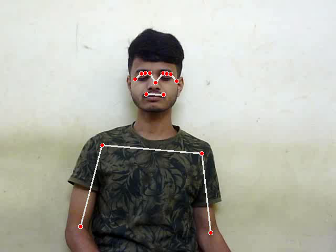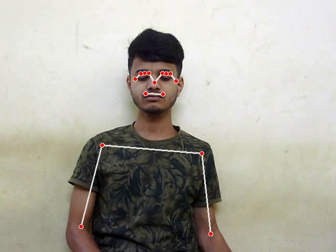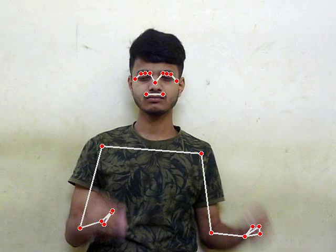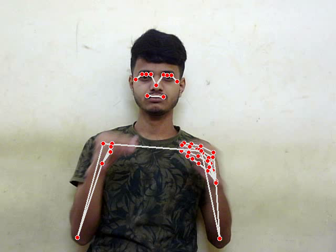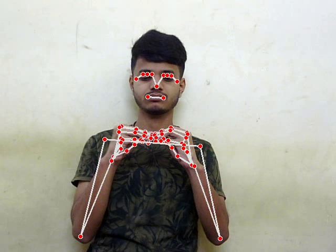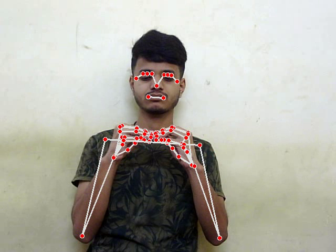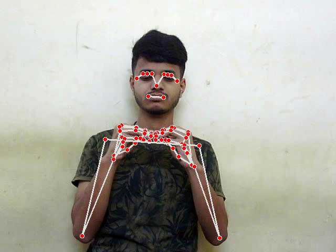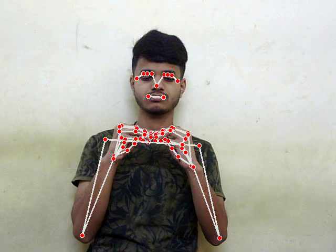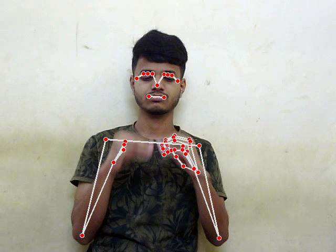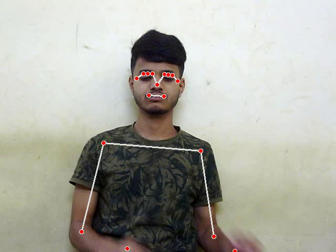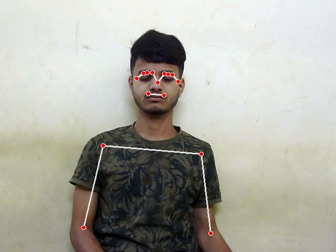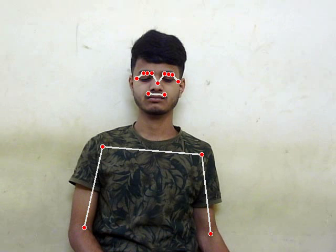more